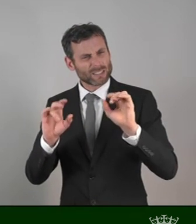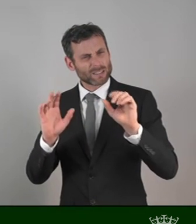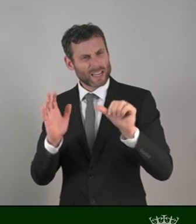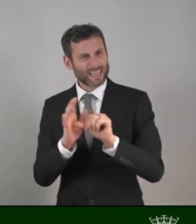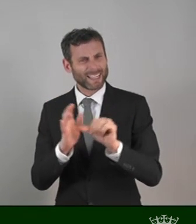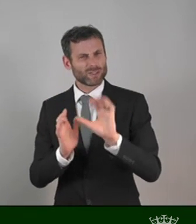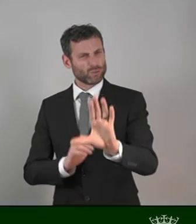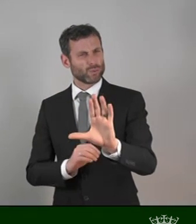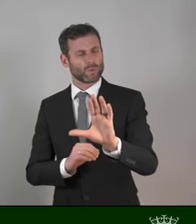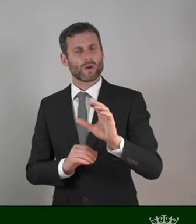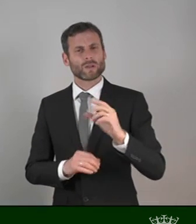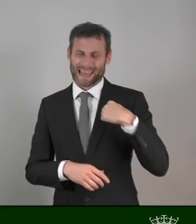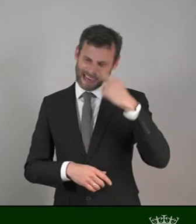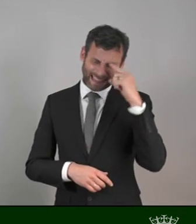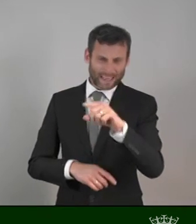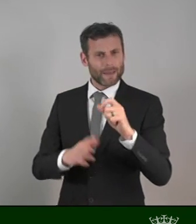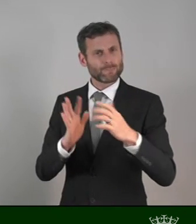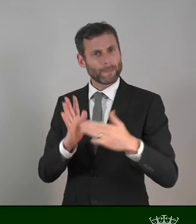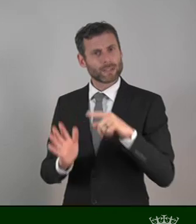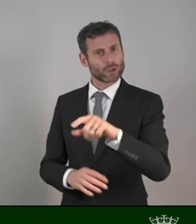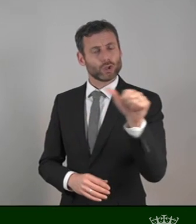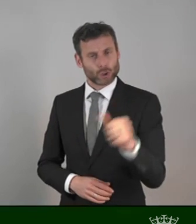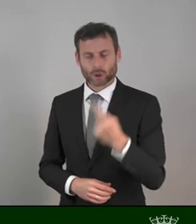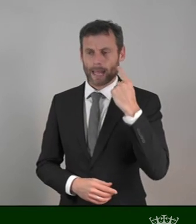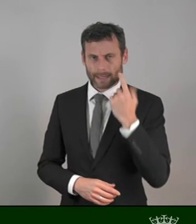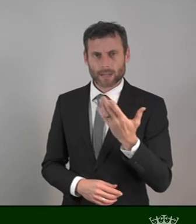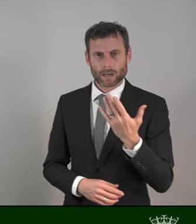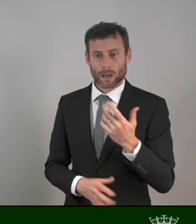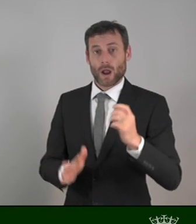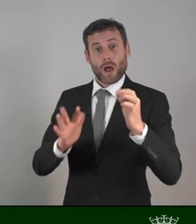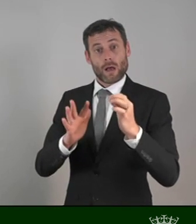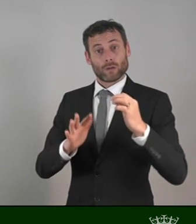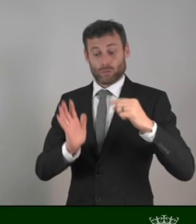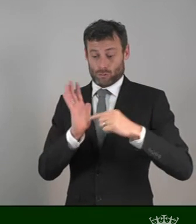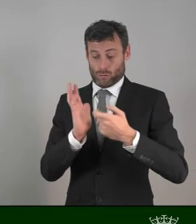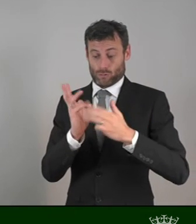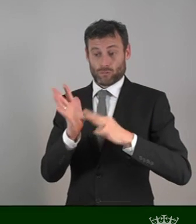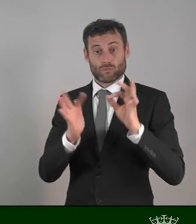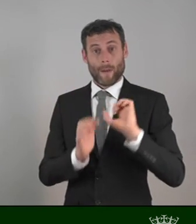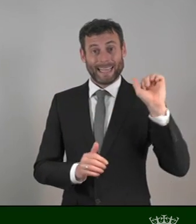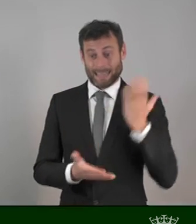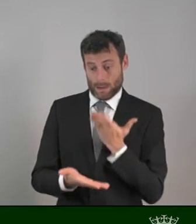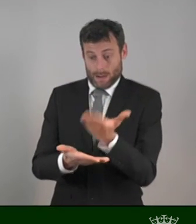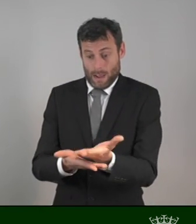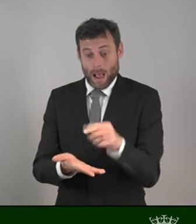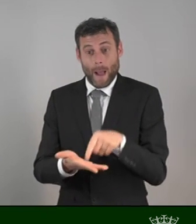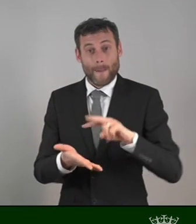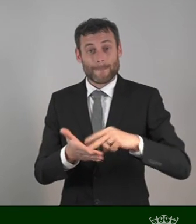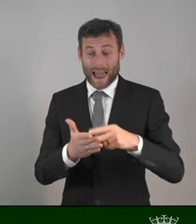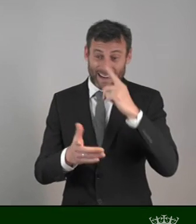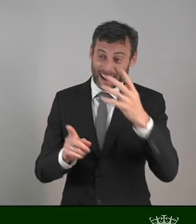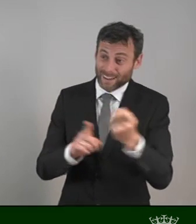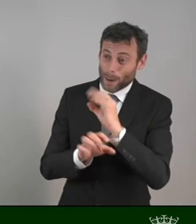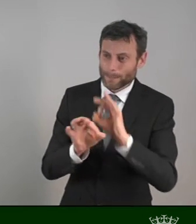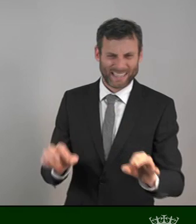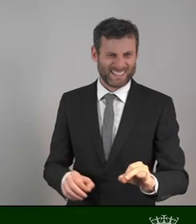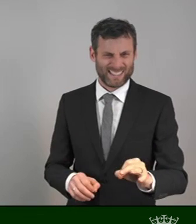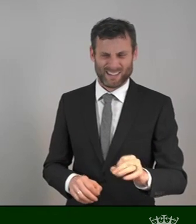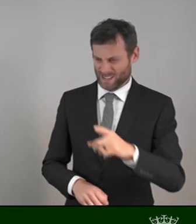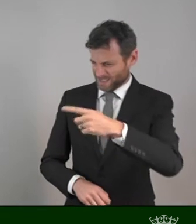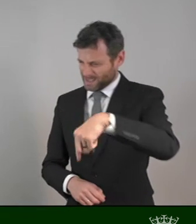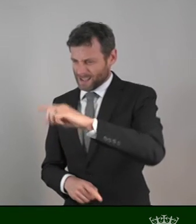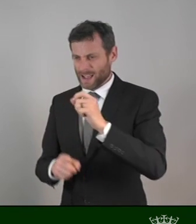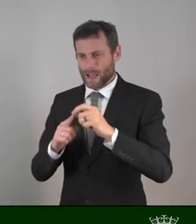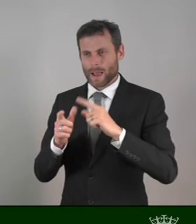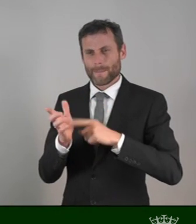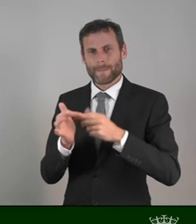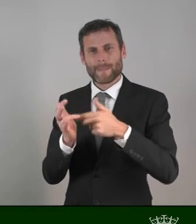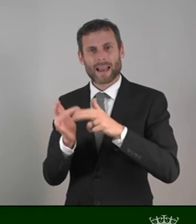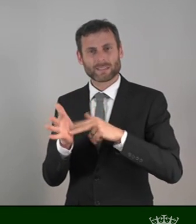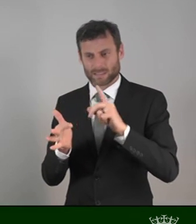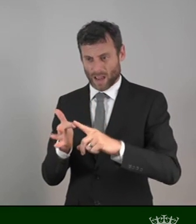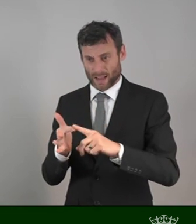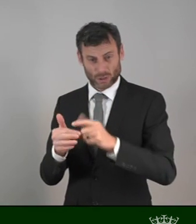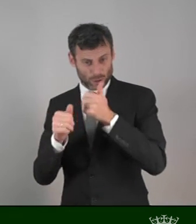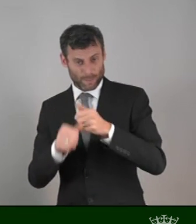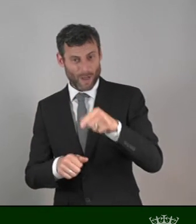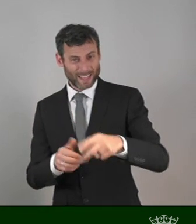The Prime Minister should acknowledge that President Trump’s plan will not bring any move towards peace and that it has no support from any Palestinian anywhere in the world.